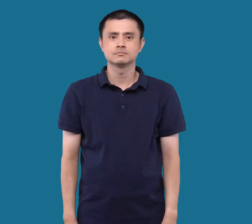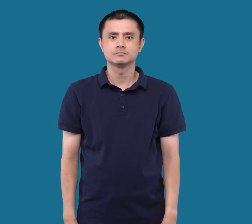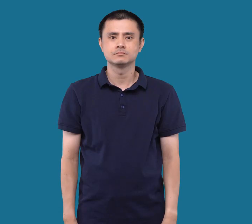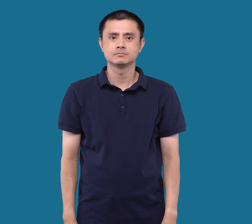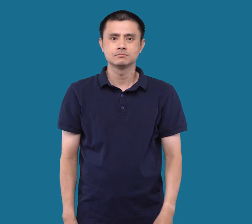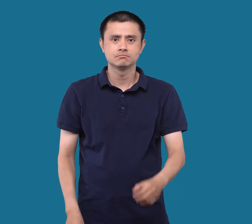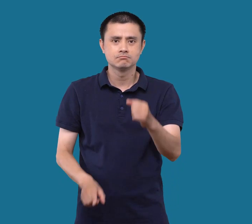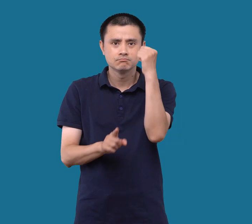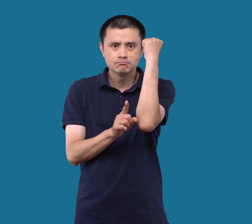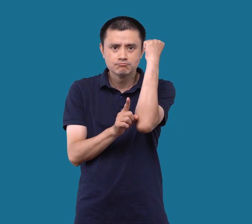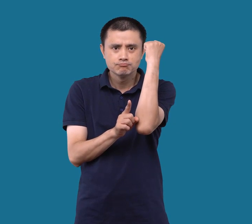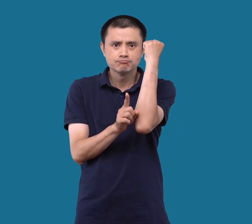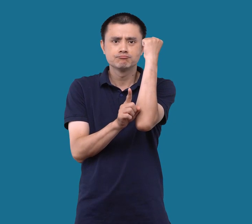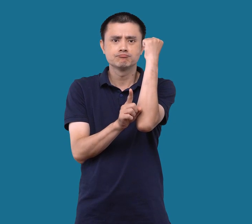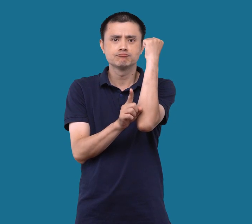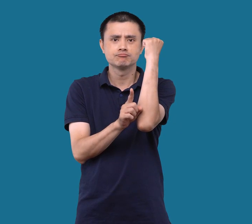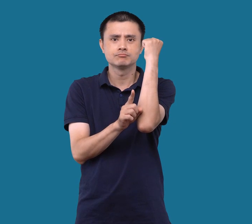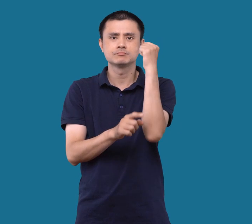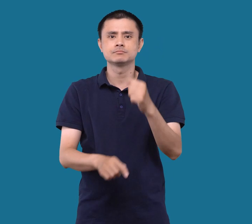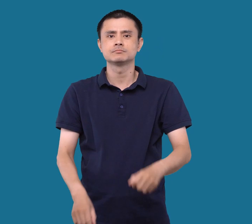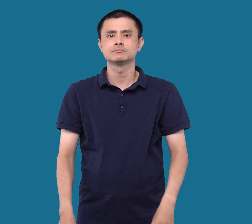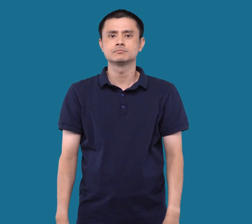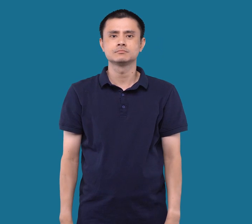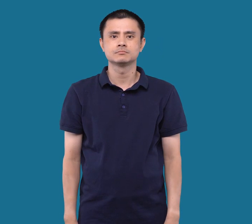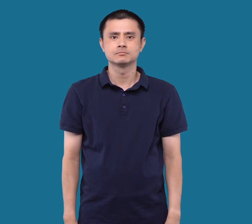chồi non